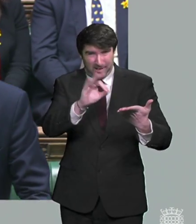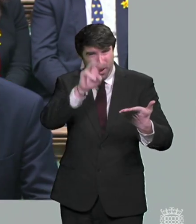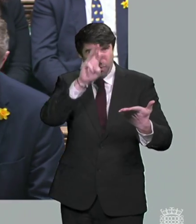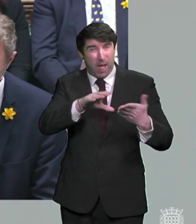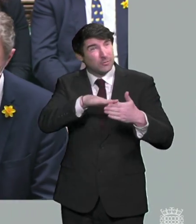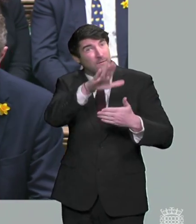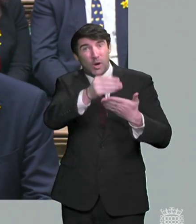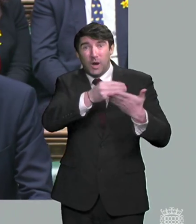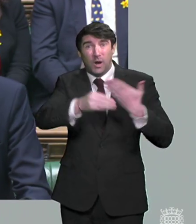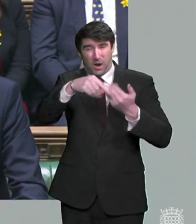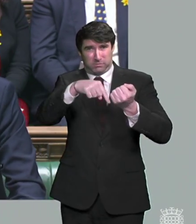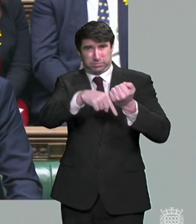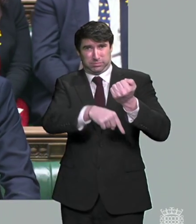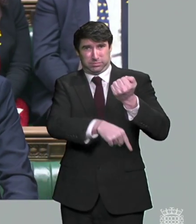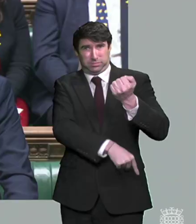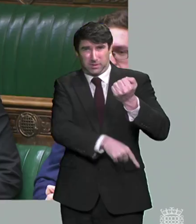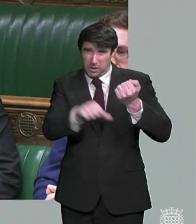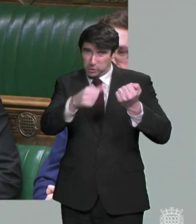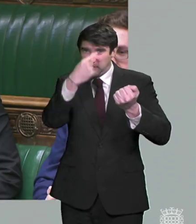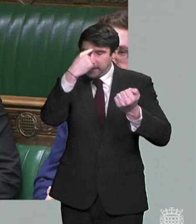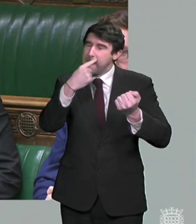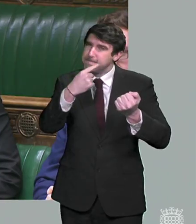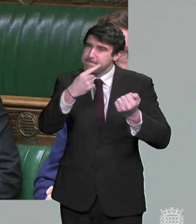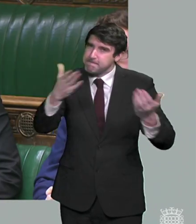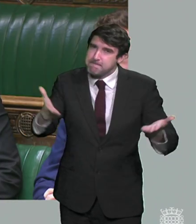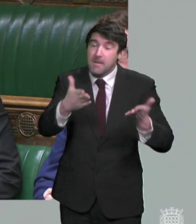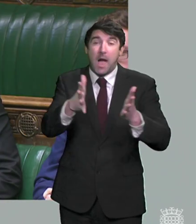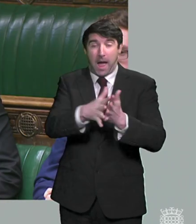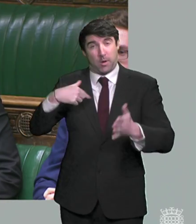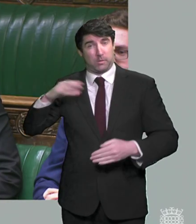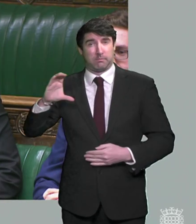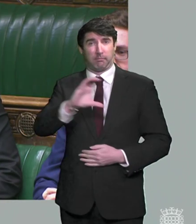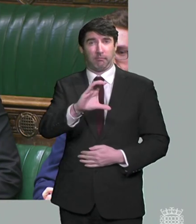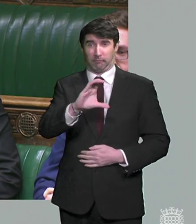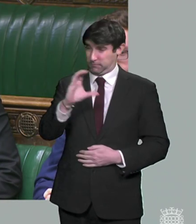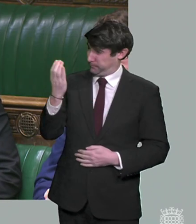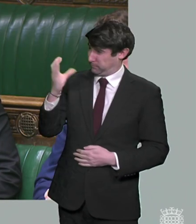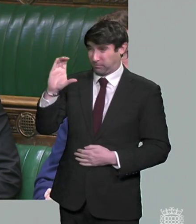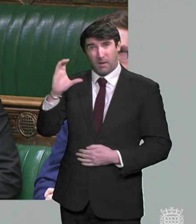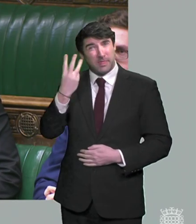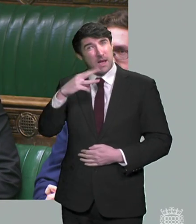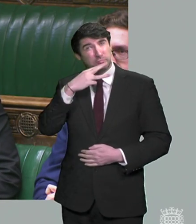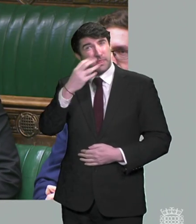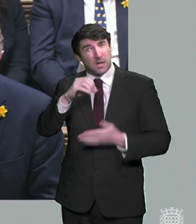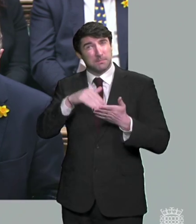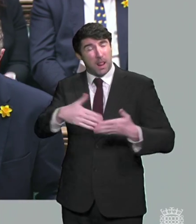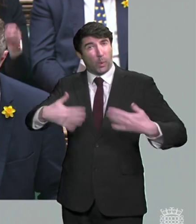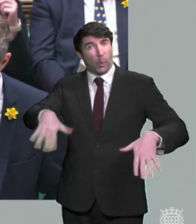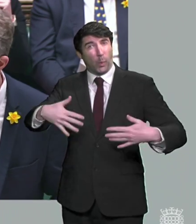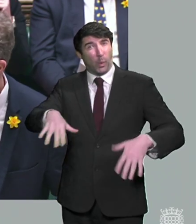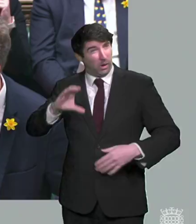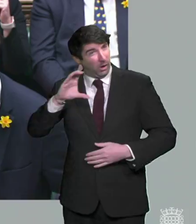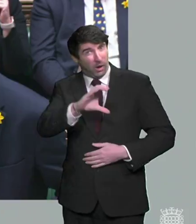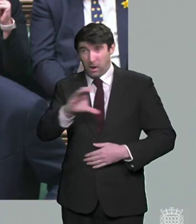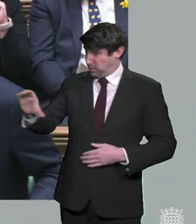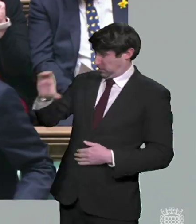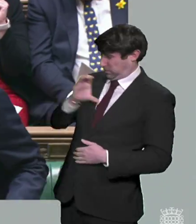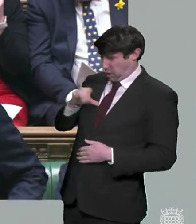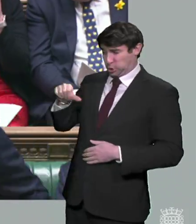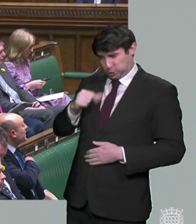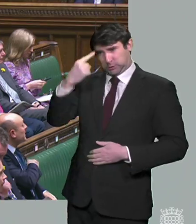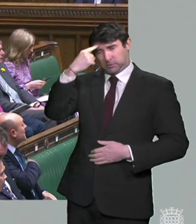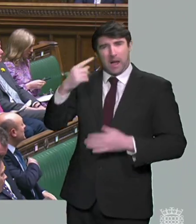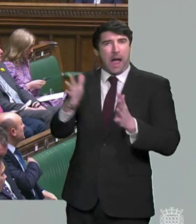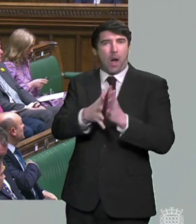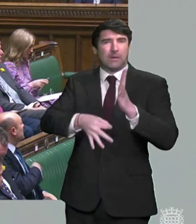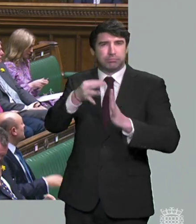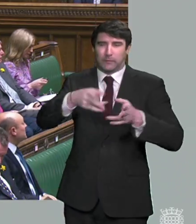They should consider how they might build on the record support that Wales has received through the levelling-up fund and city and growth deals by rebuilding roads and improving connectivity across Wales.